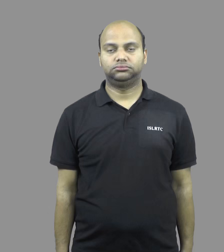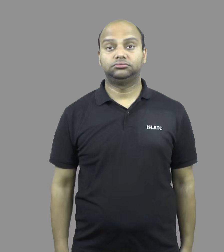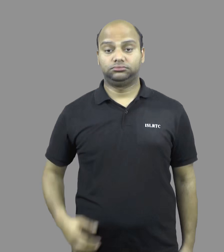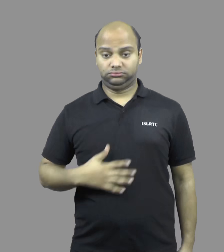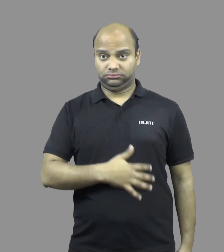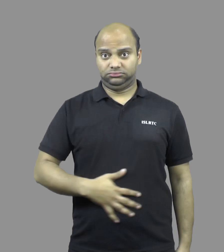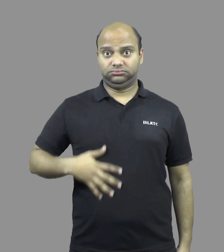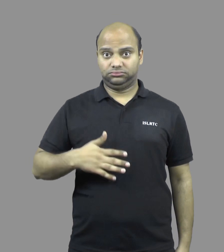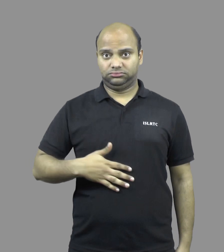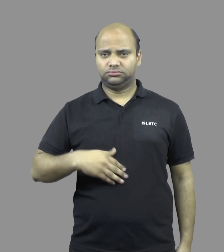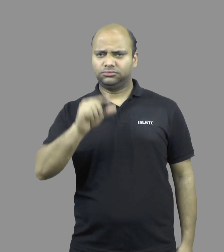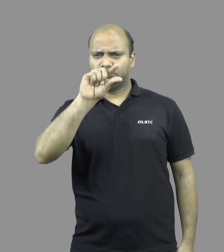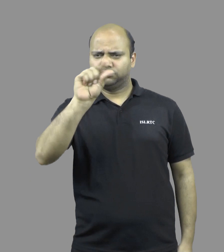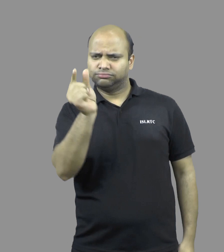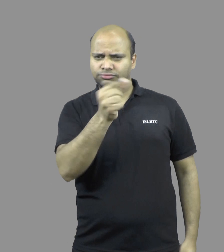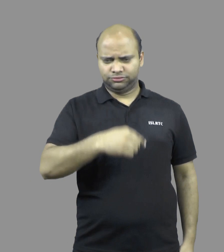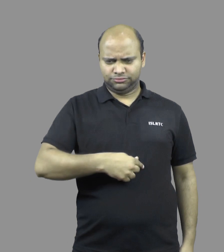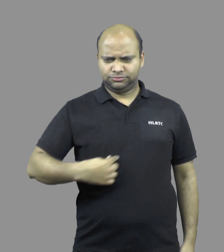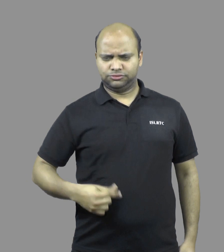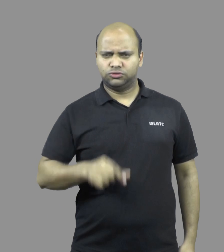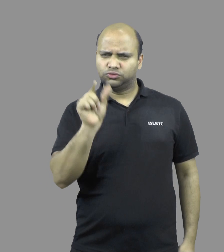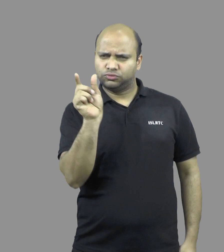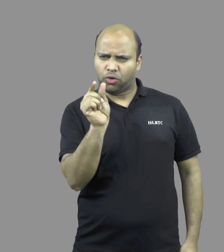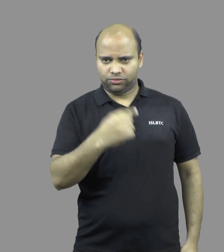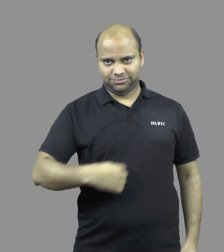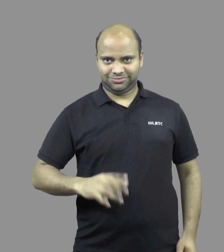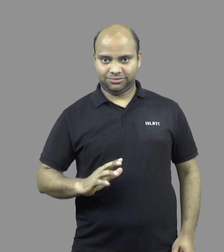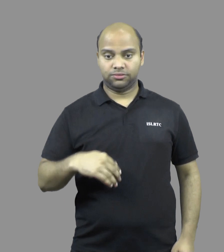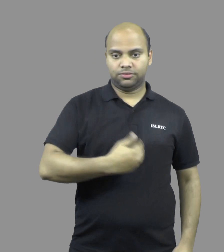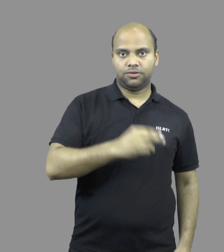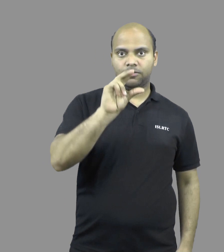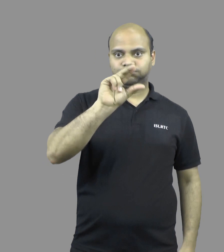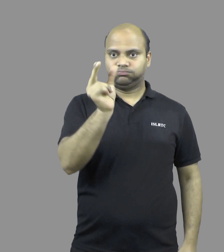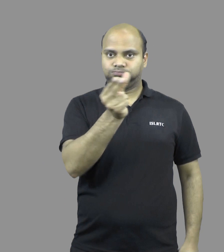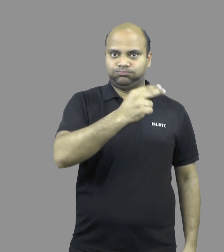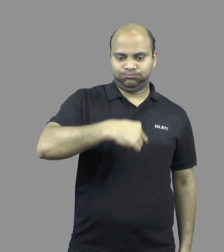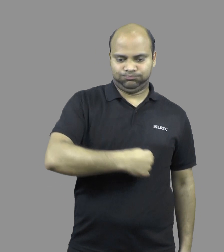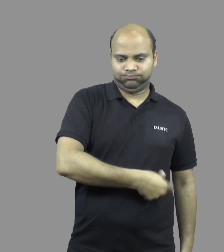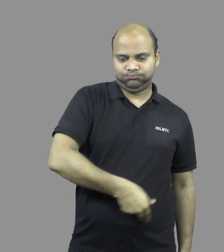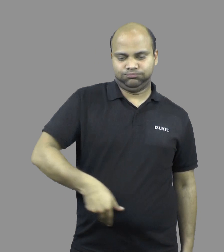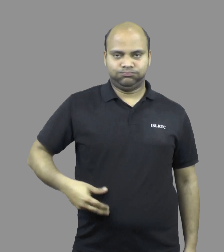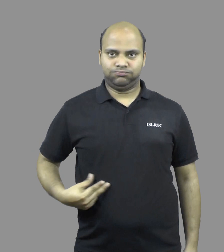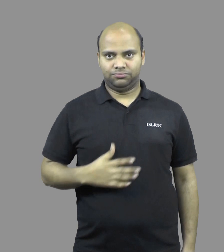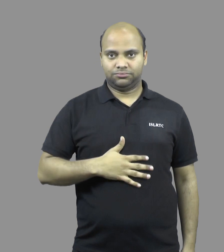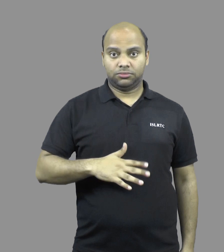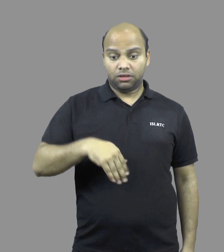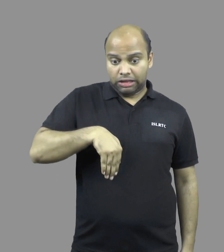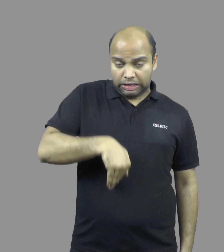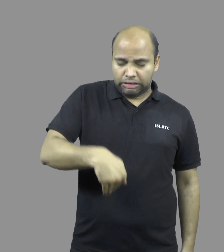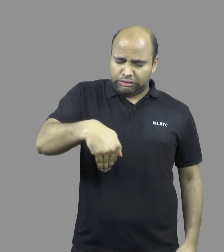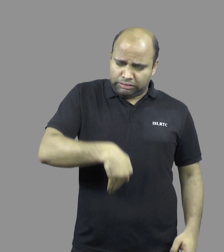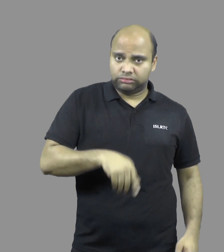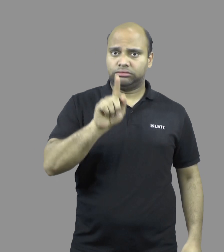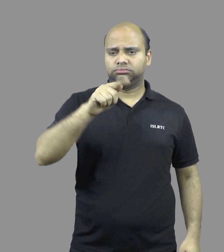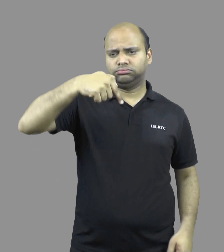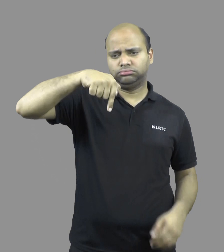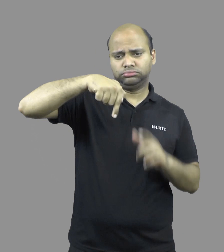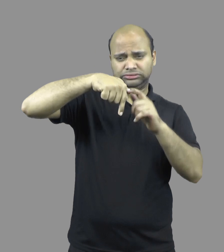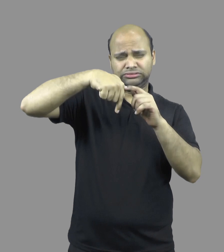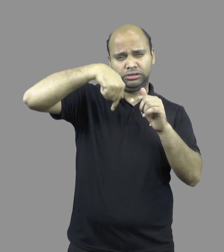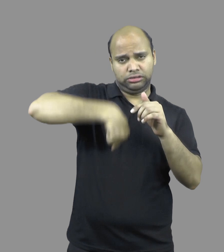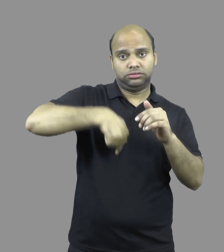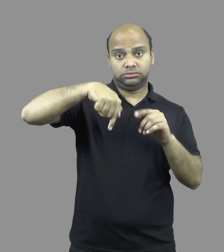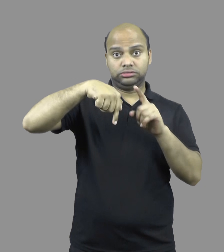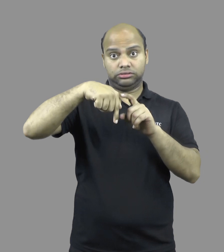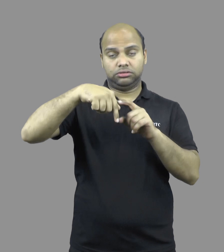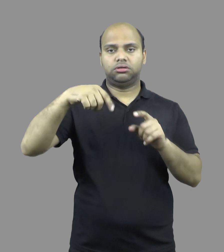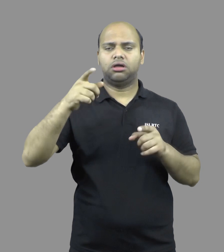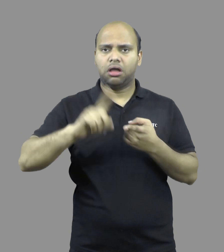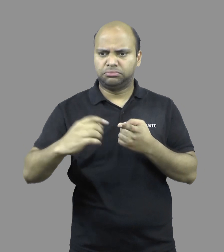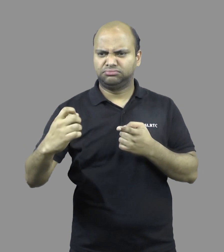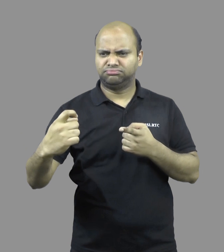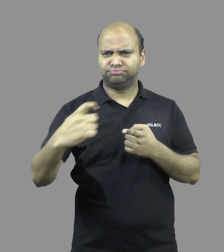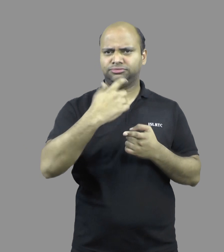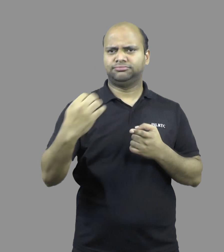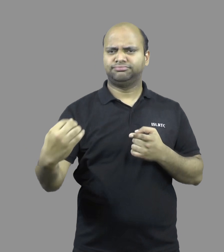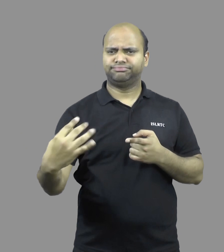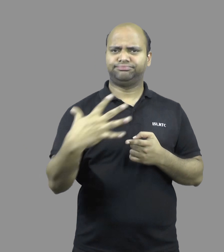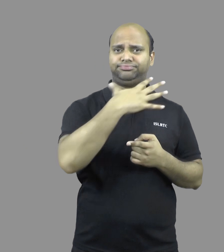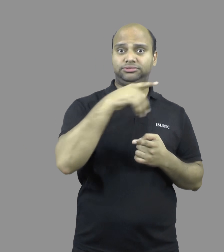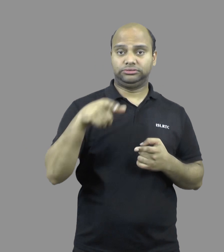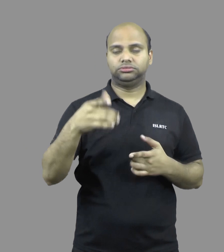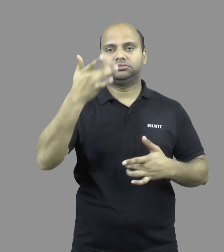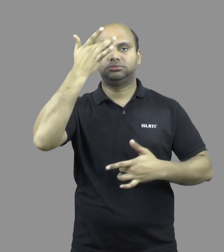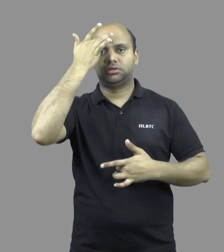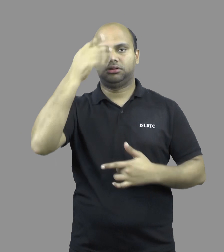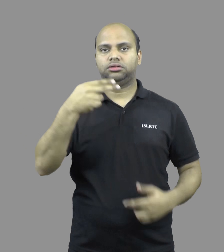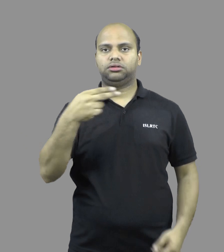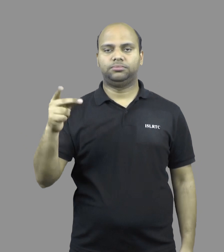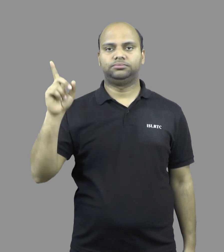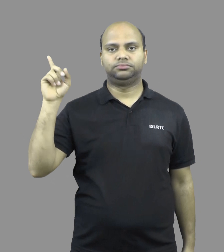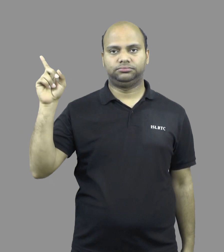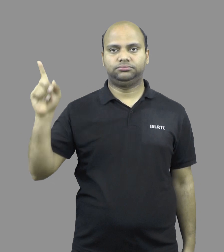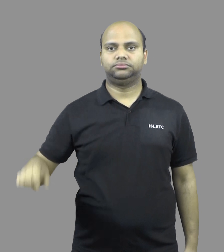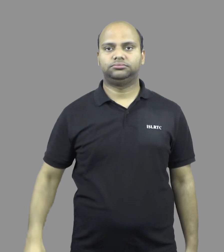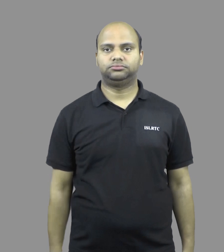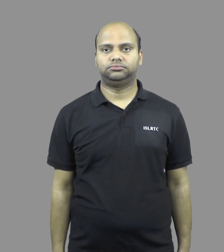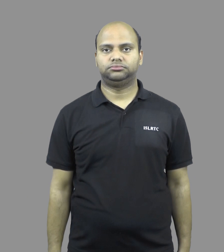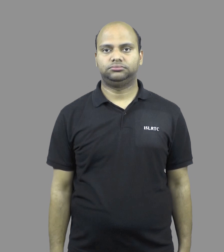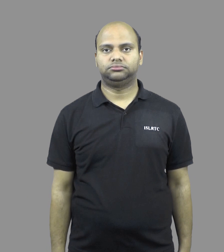Appendieitis